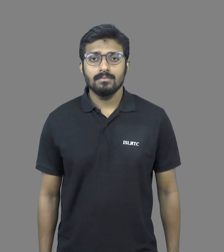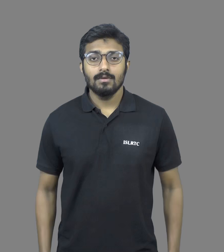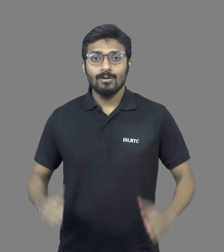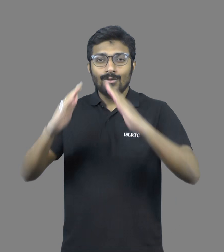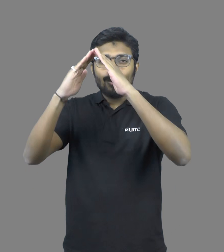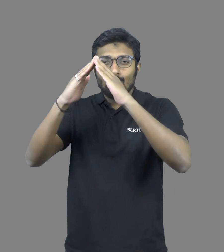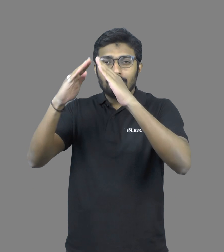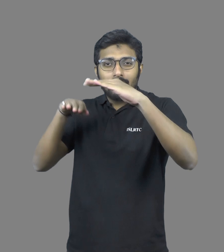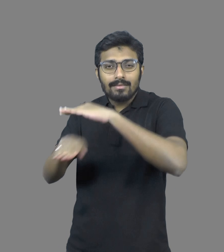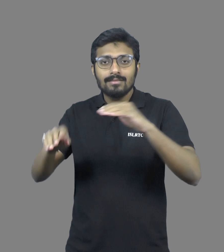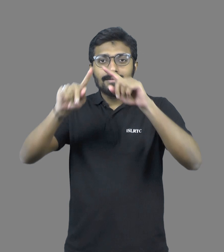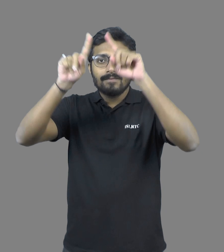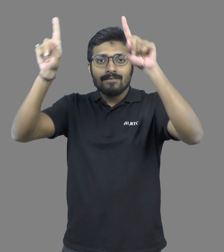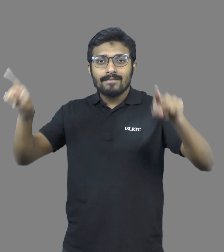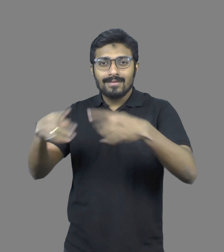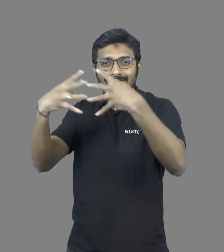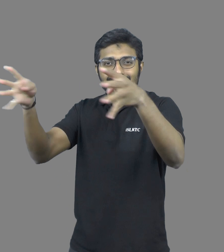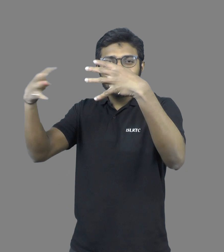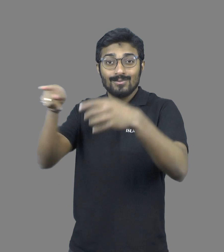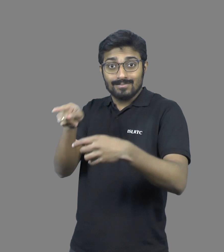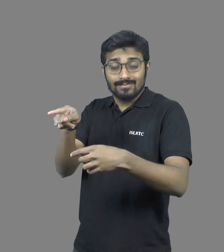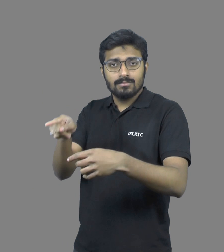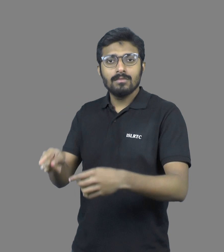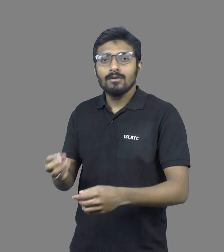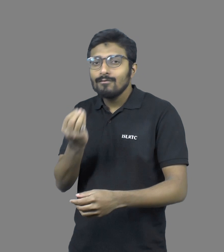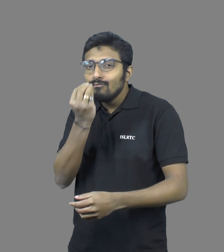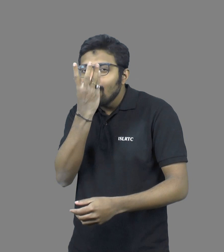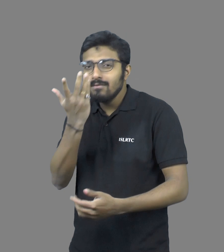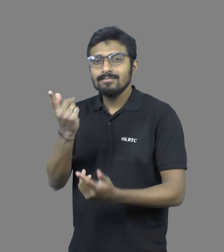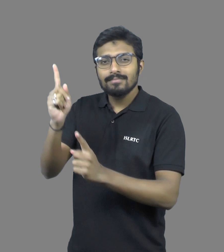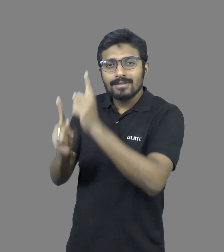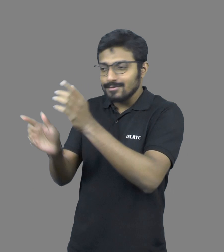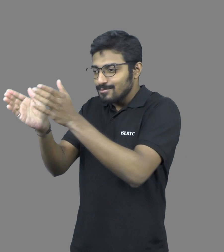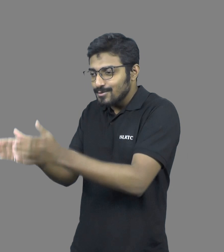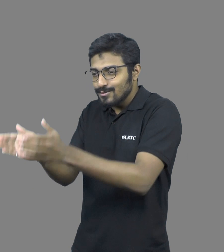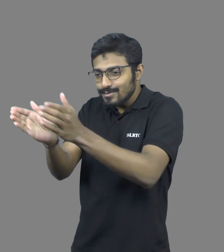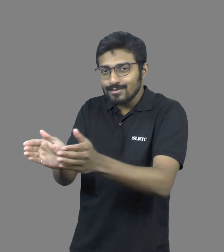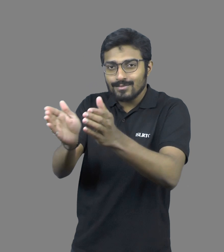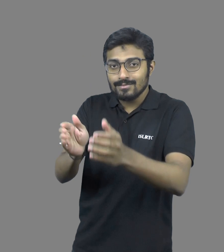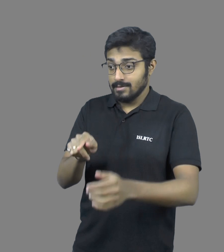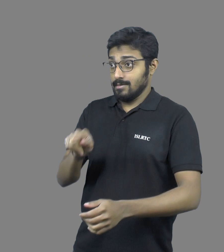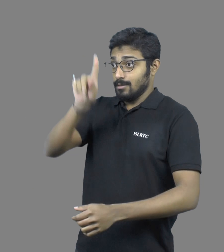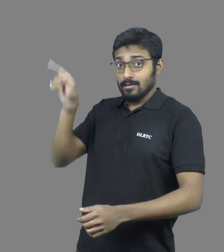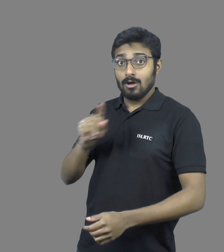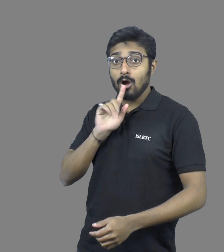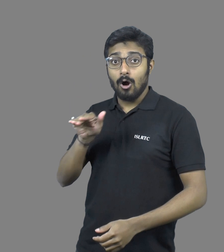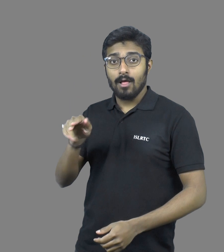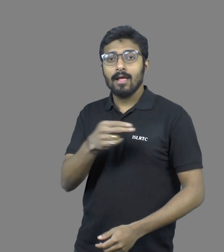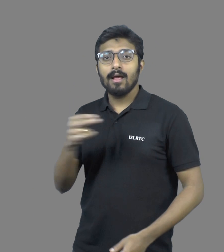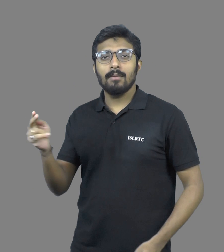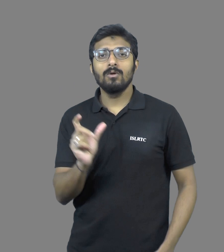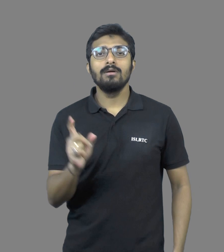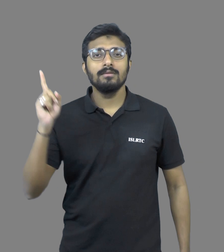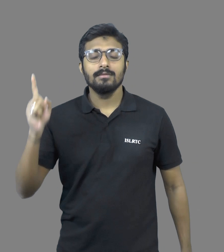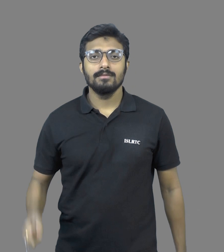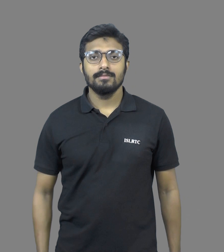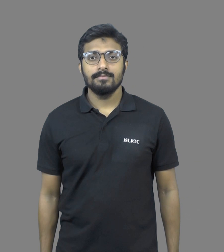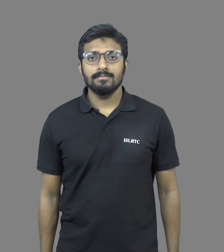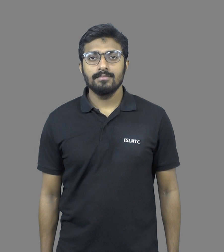Window Garden